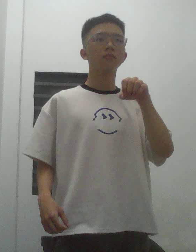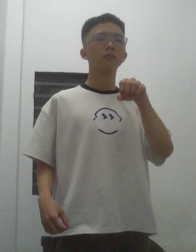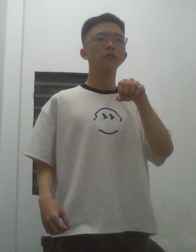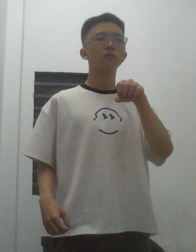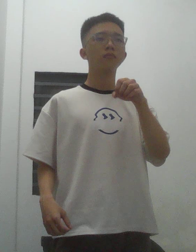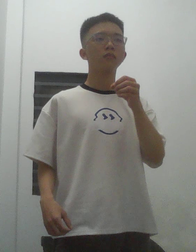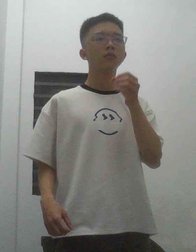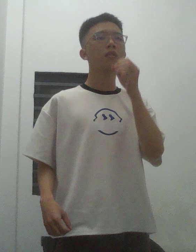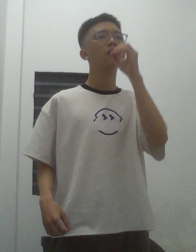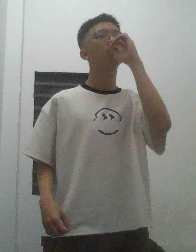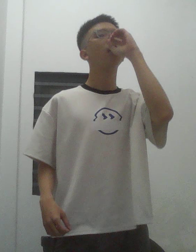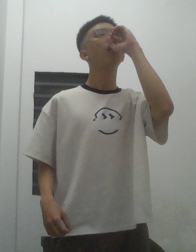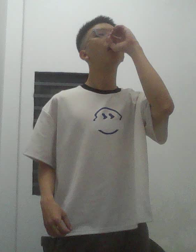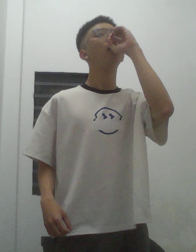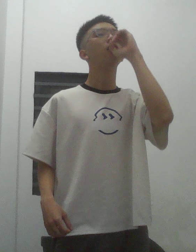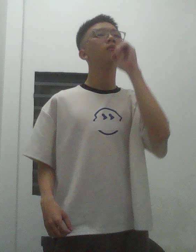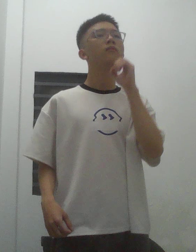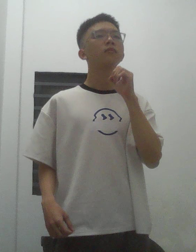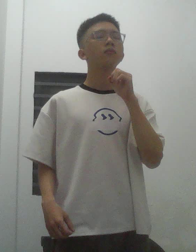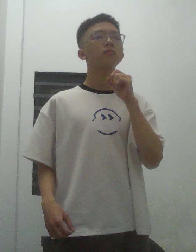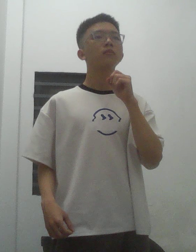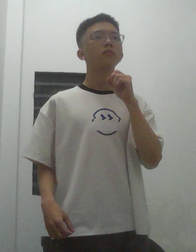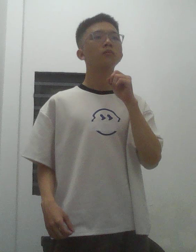uong